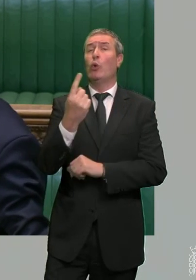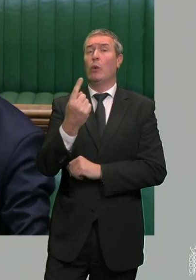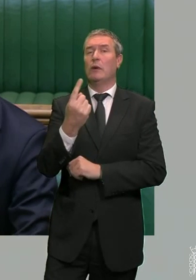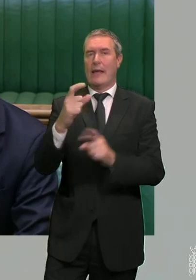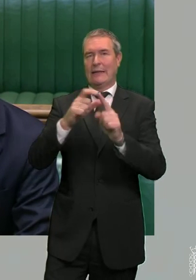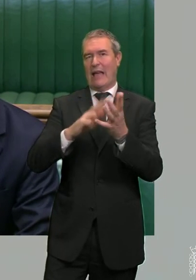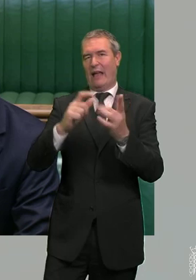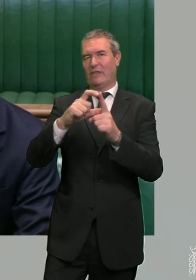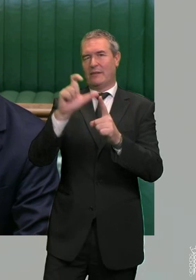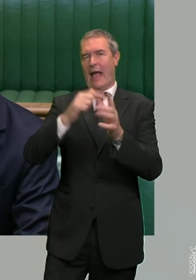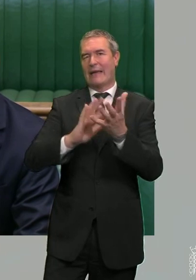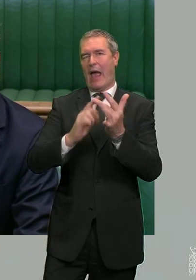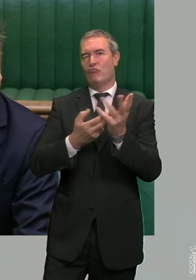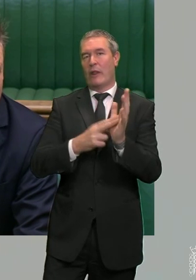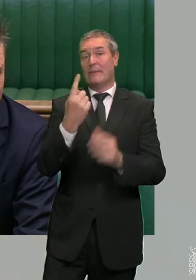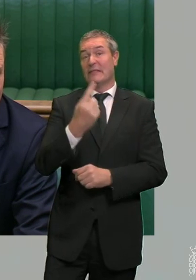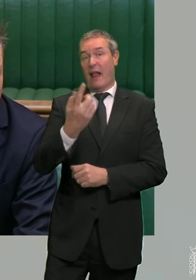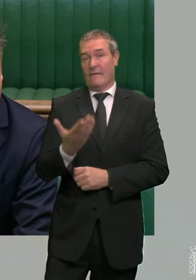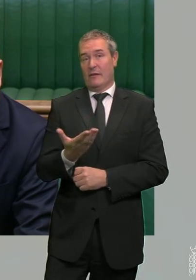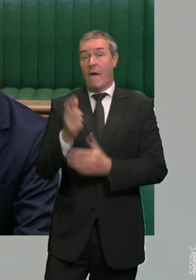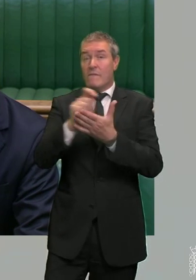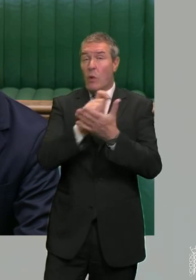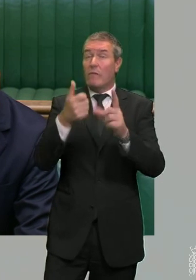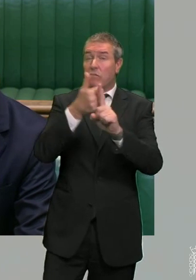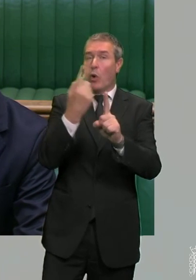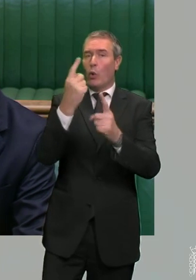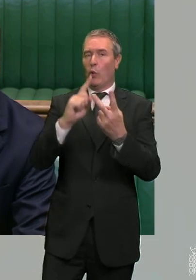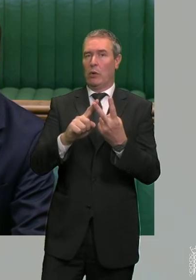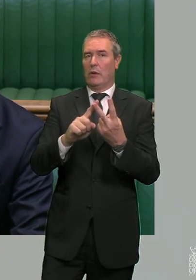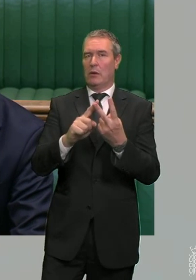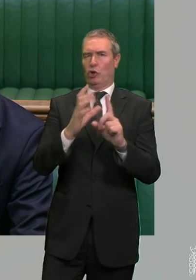David Cameron. Who was it who voted for the legislation?